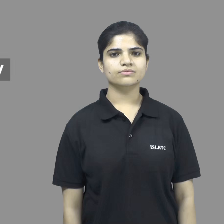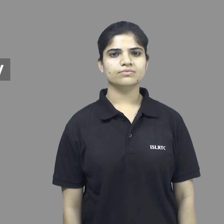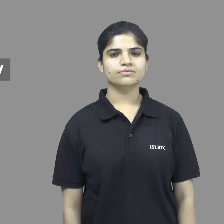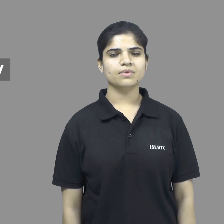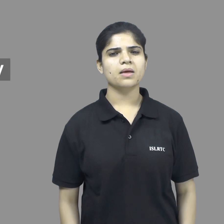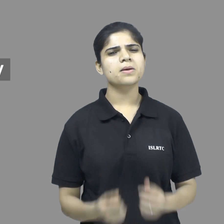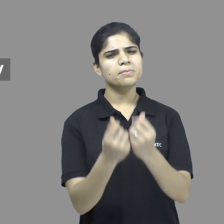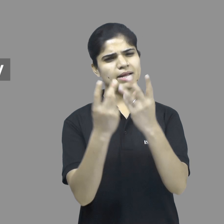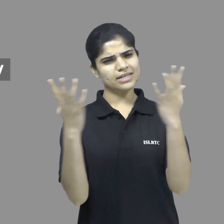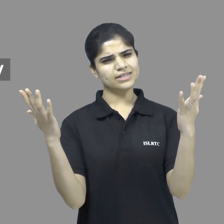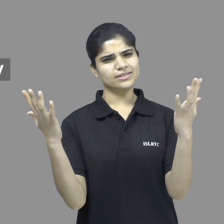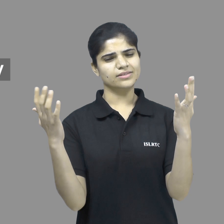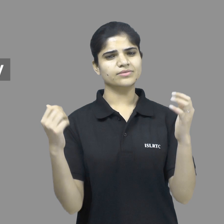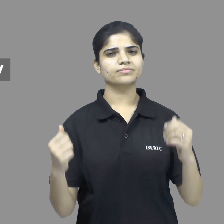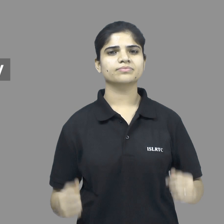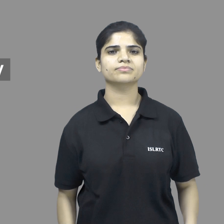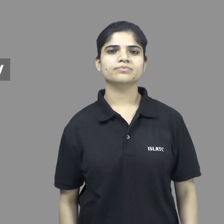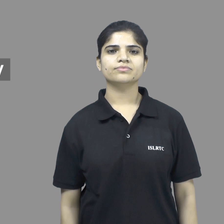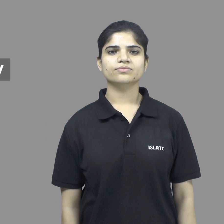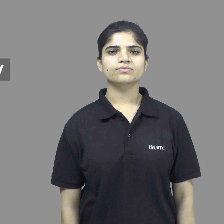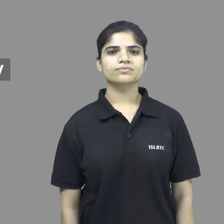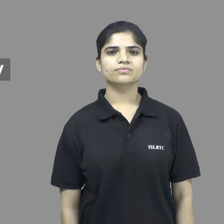Plenty